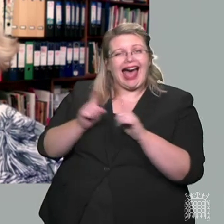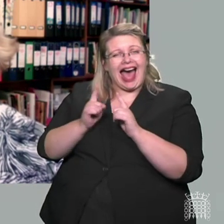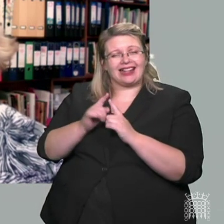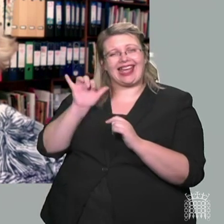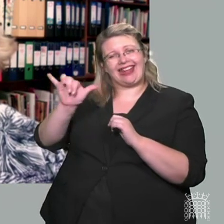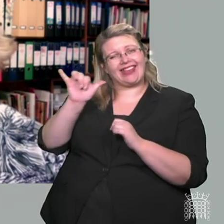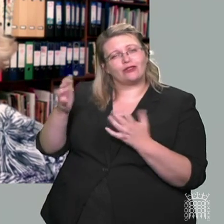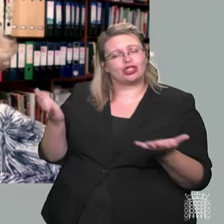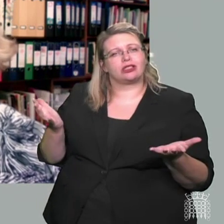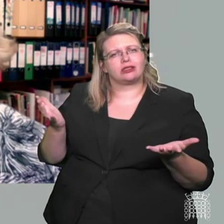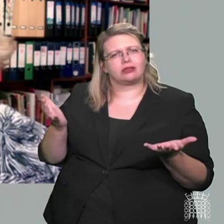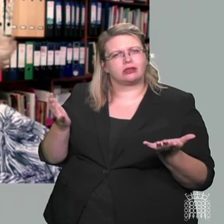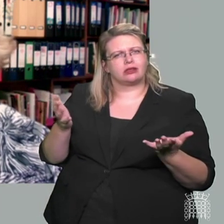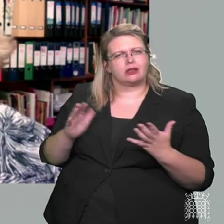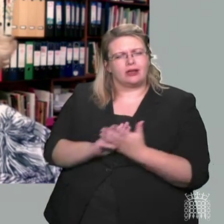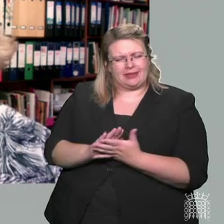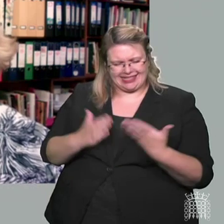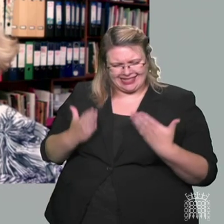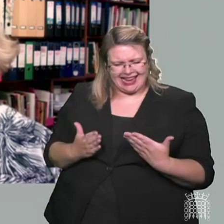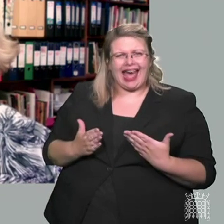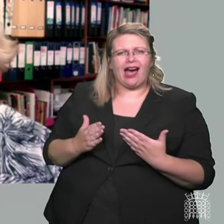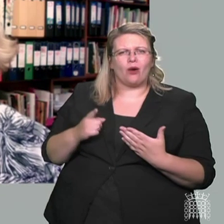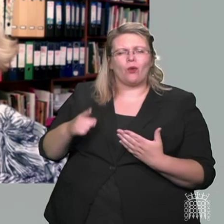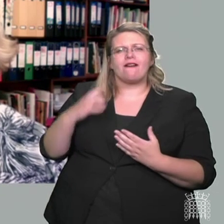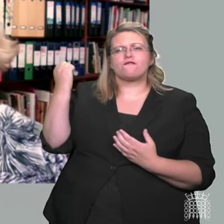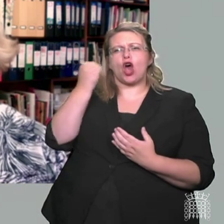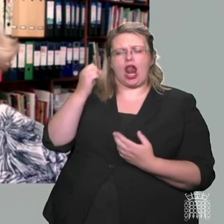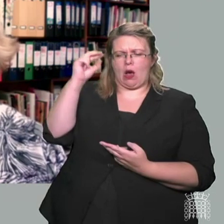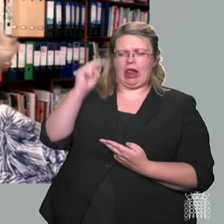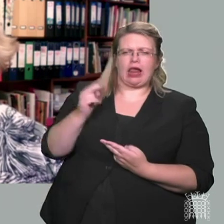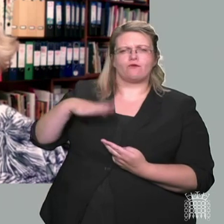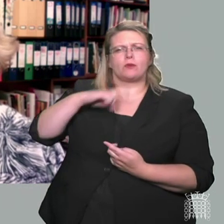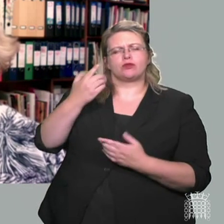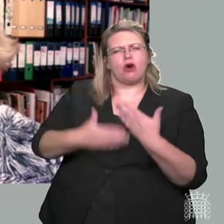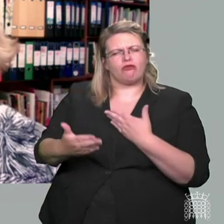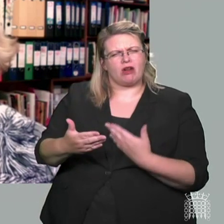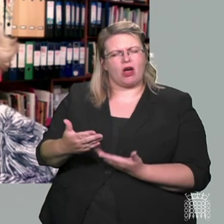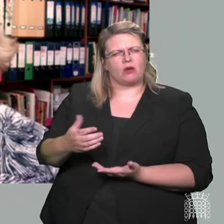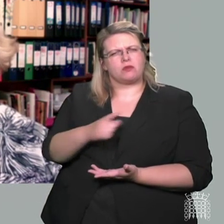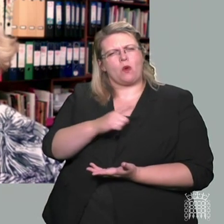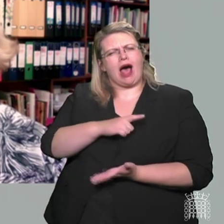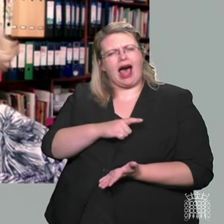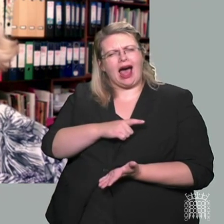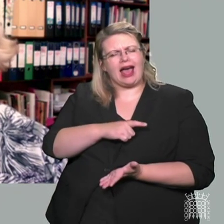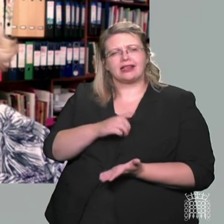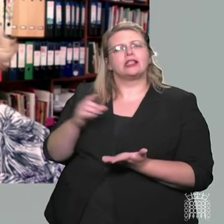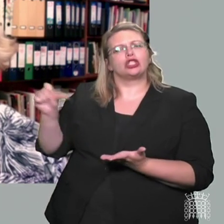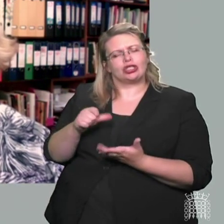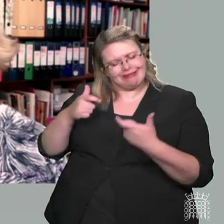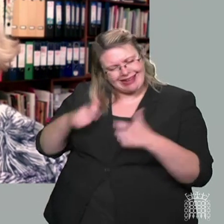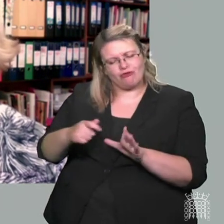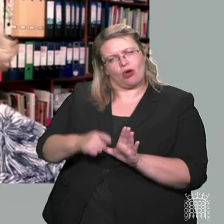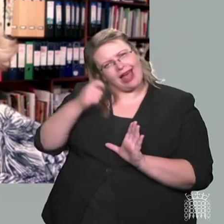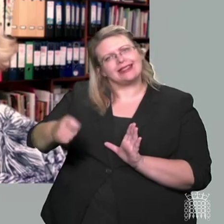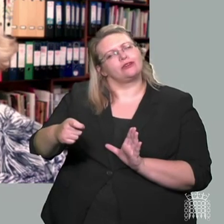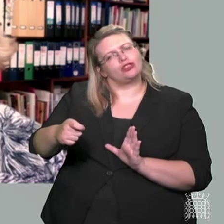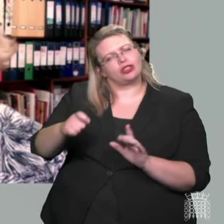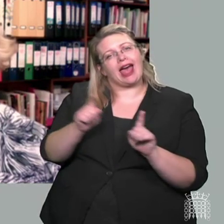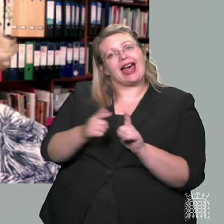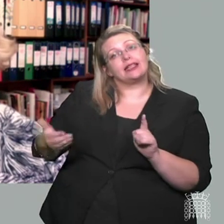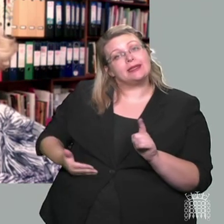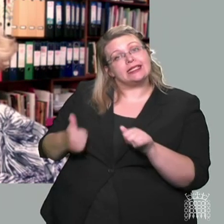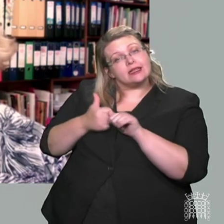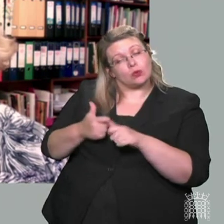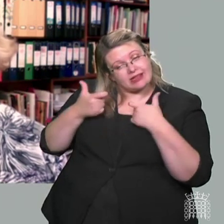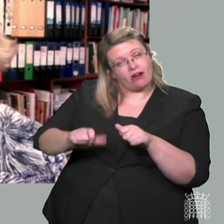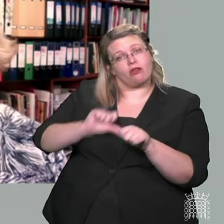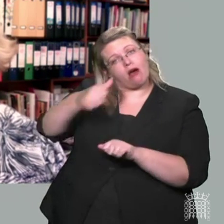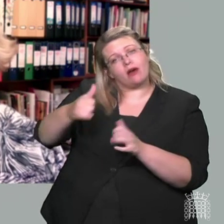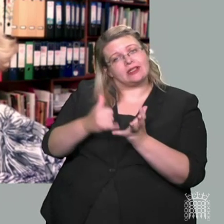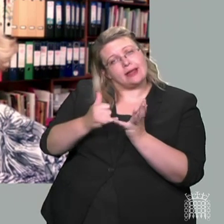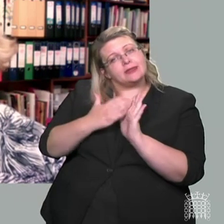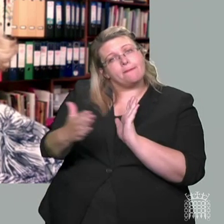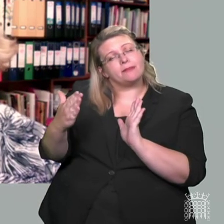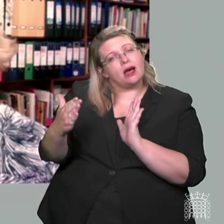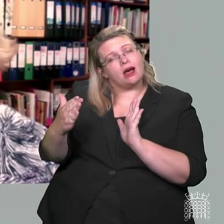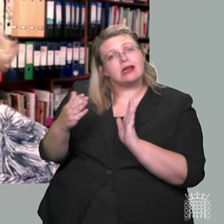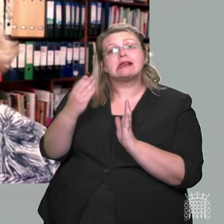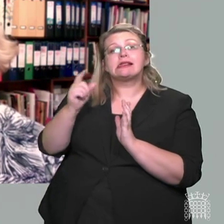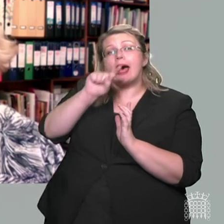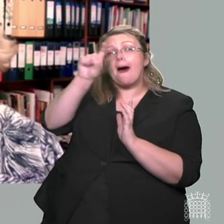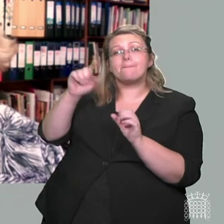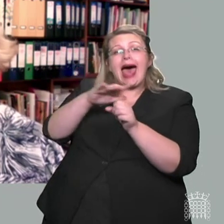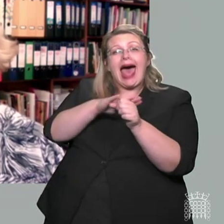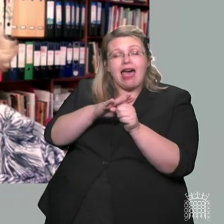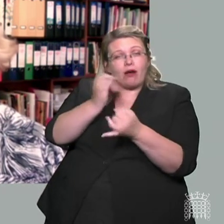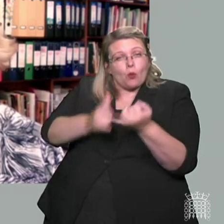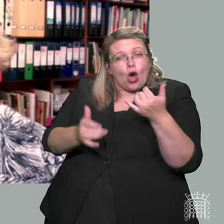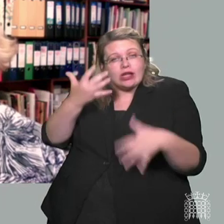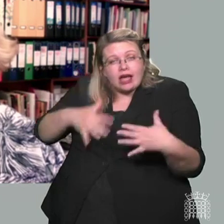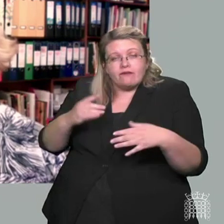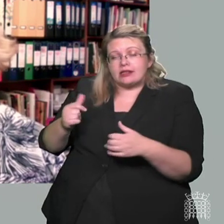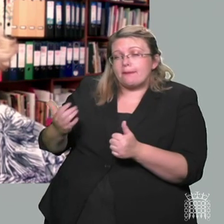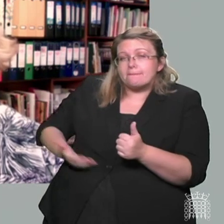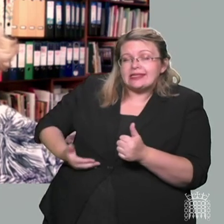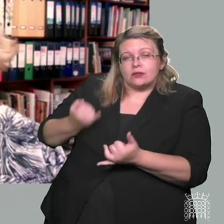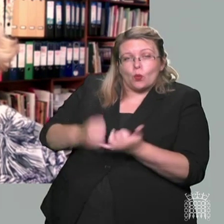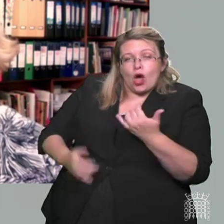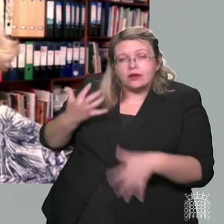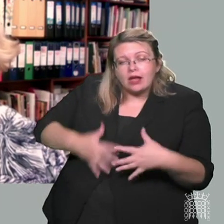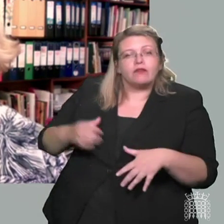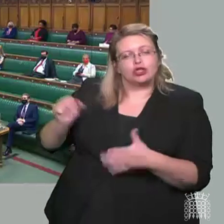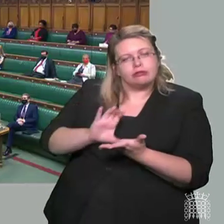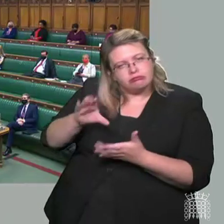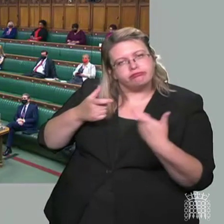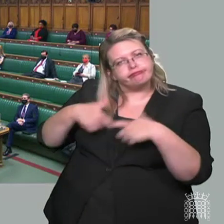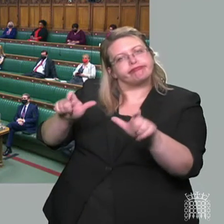So, rather than starting to reduce financial support from tomorrow, will the Prime Minister extend full furlough and business support beyond September, particularly for those geographical areas and businesses that are most affected?